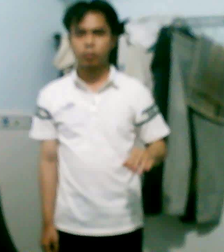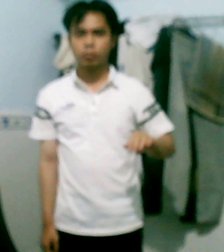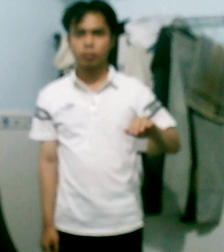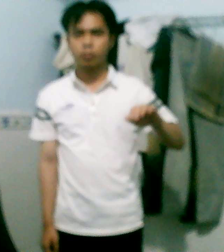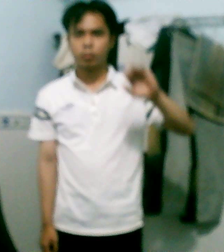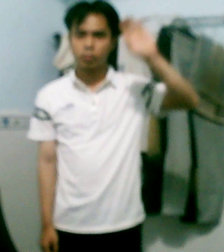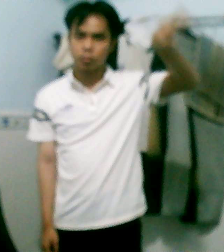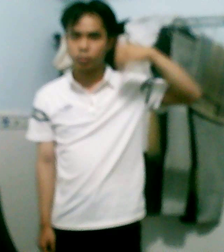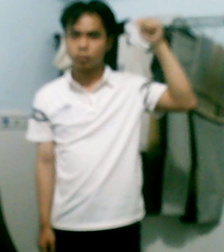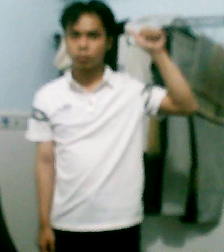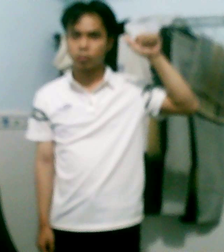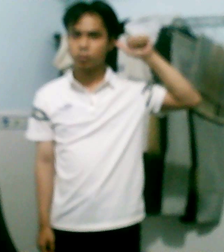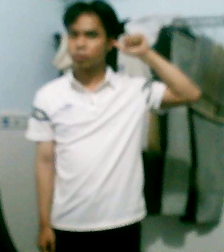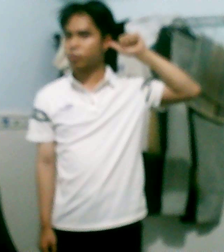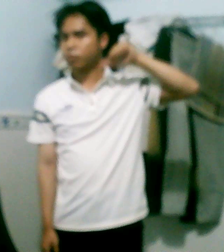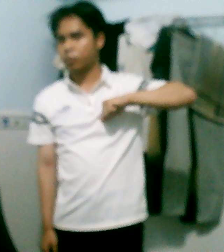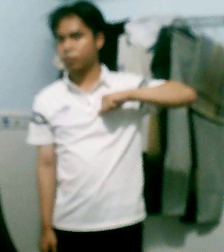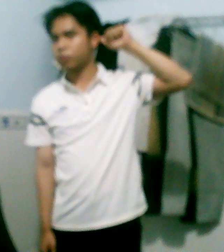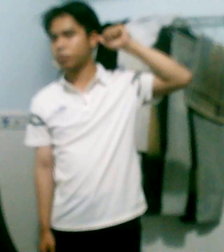thay co